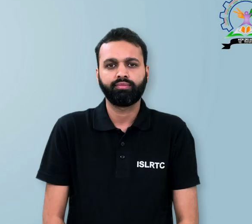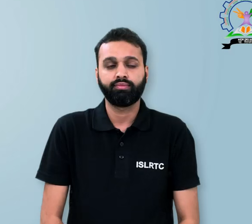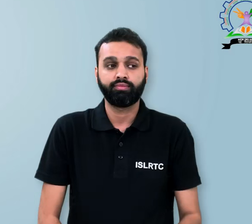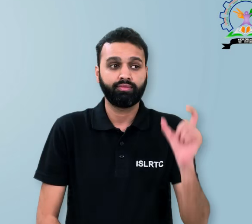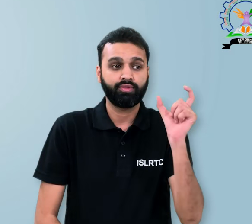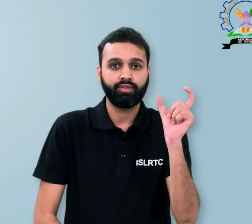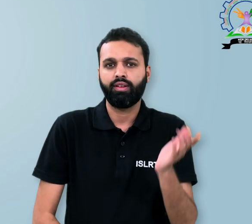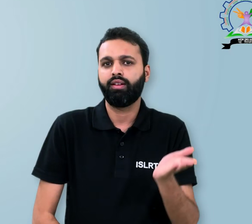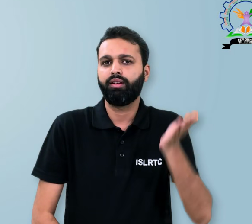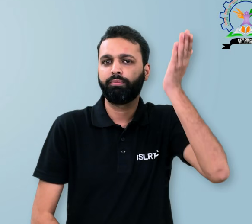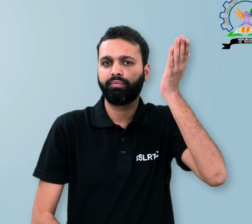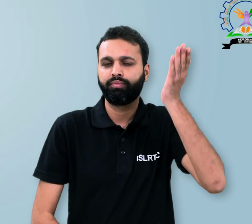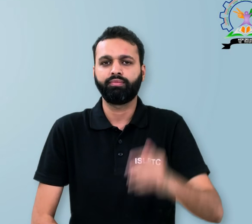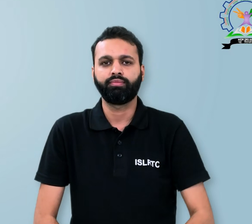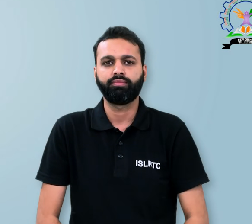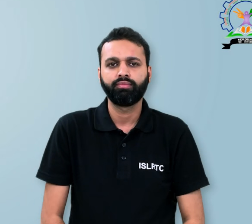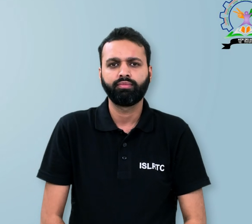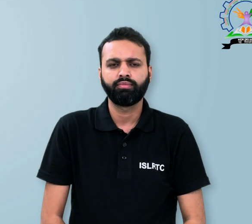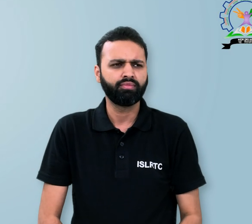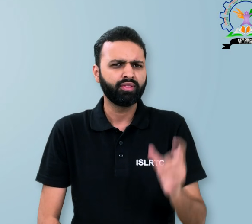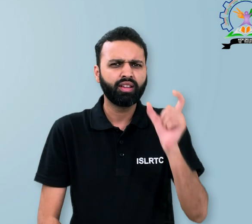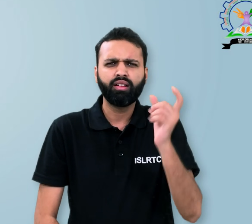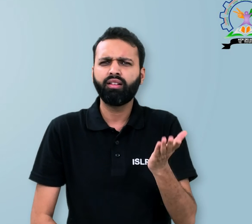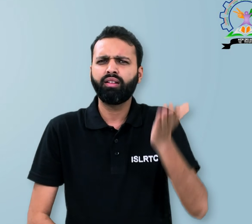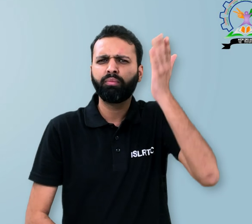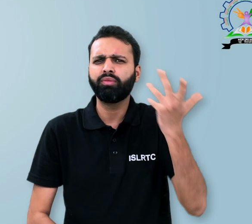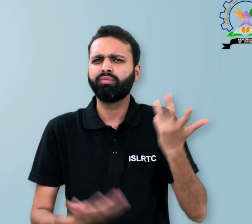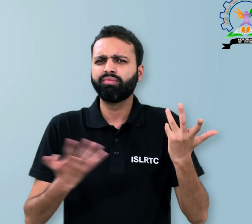Prophet